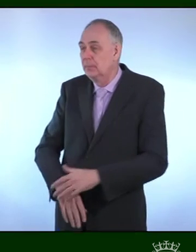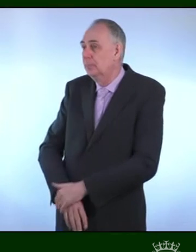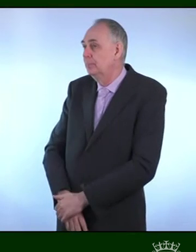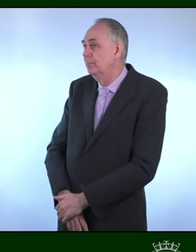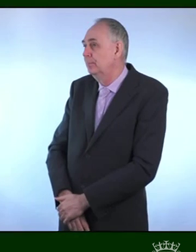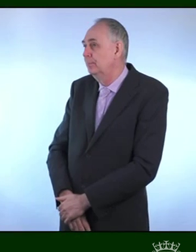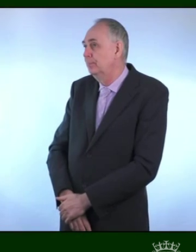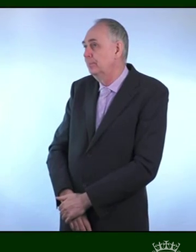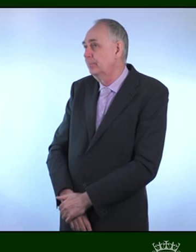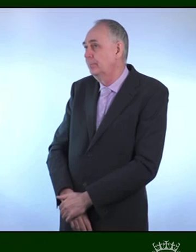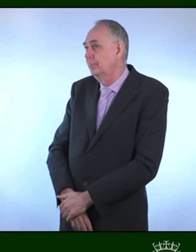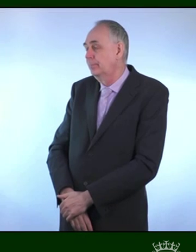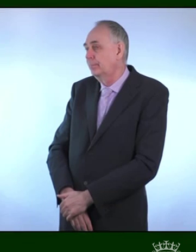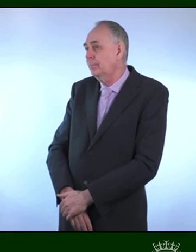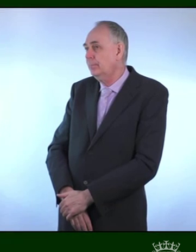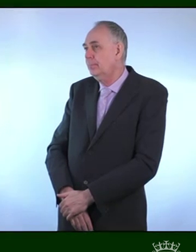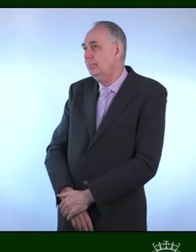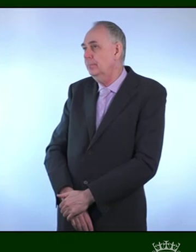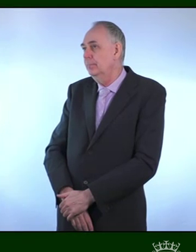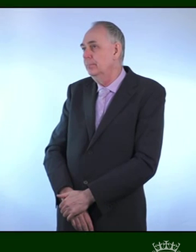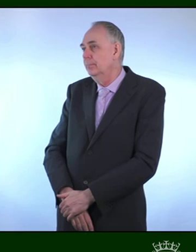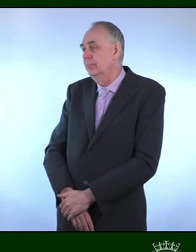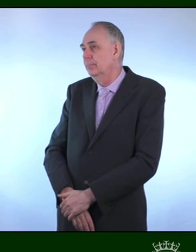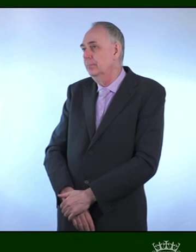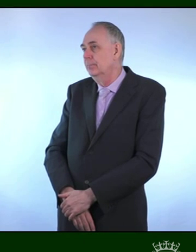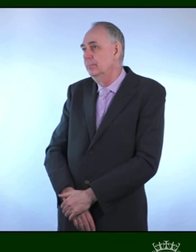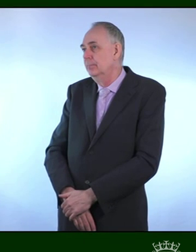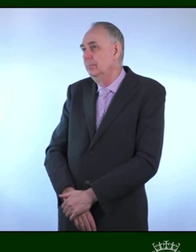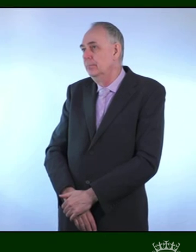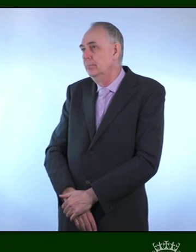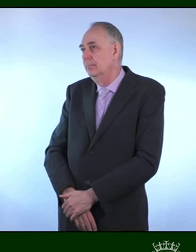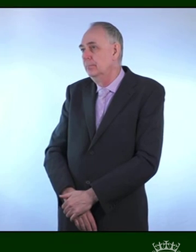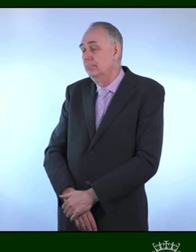The honourable Gentleman is absolutely right to raise the issue of Northwick Park.